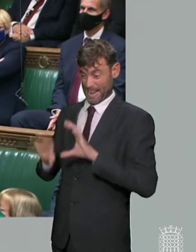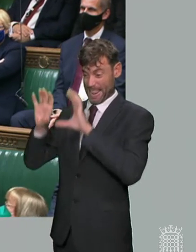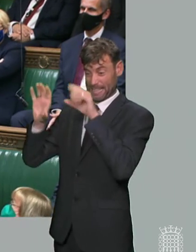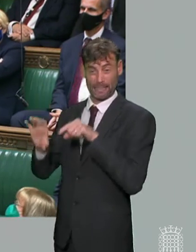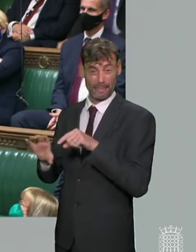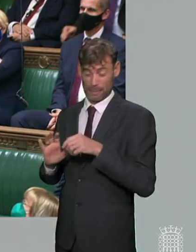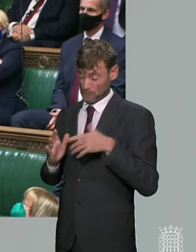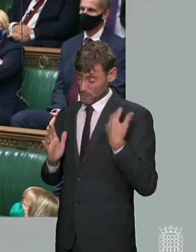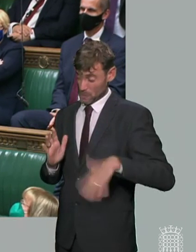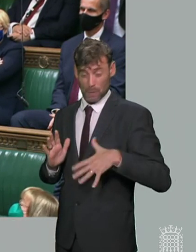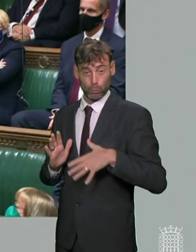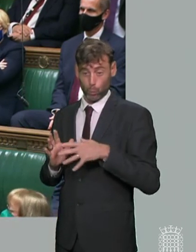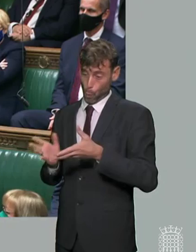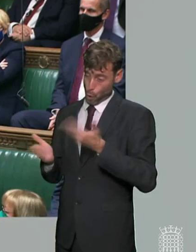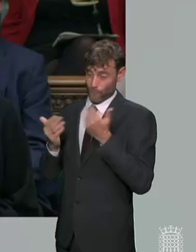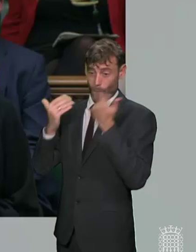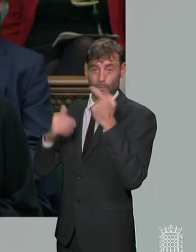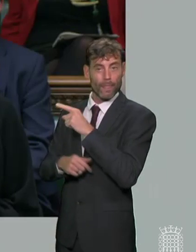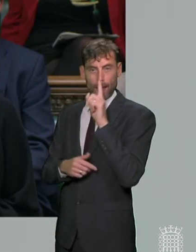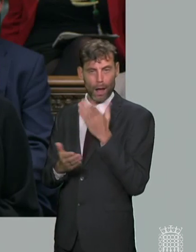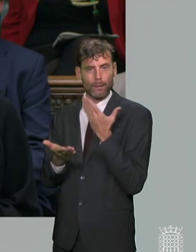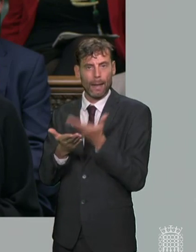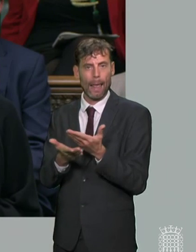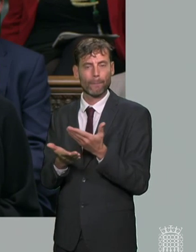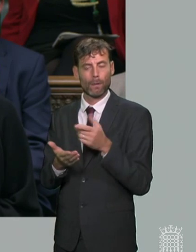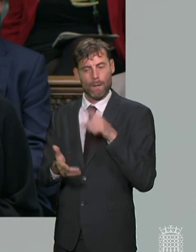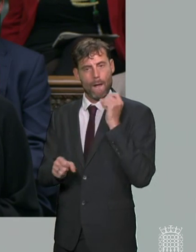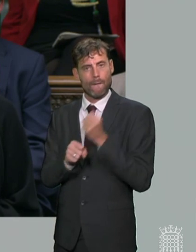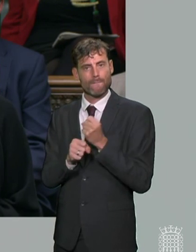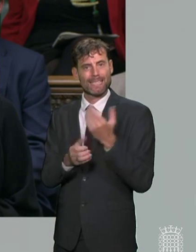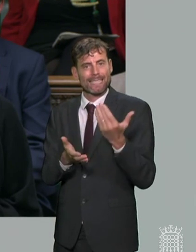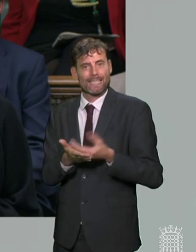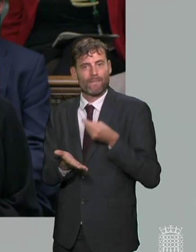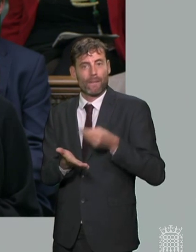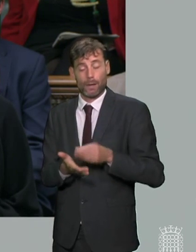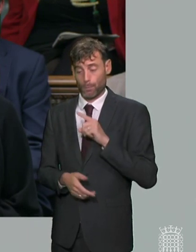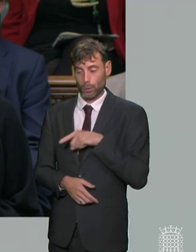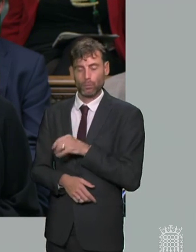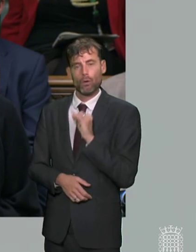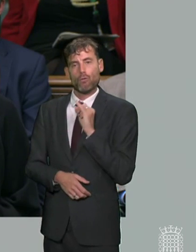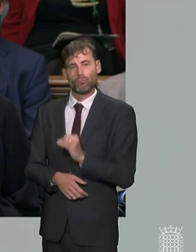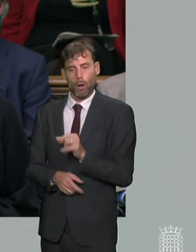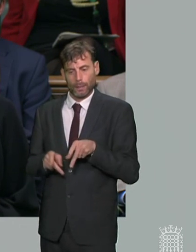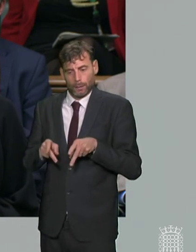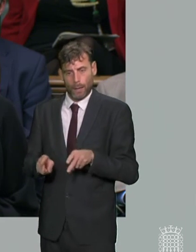They are not eligible for the Government’s building safety fund because it is the wrong type of cladding.